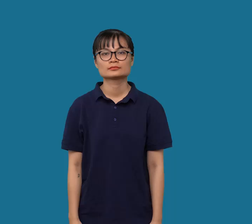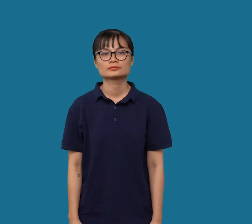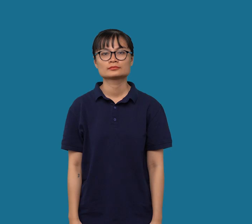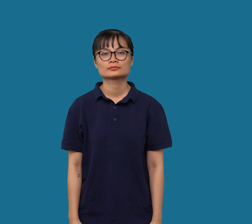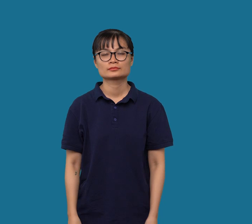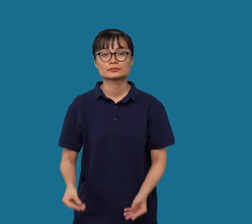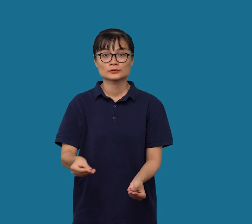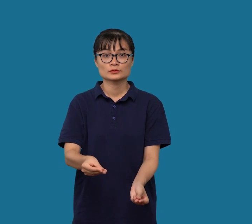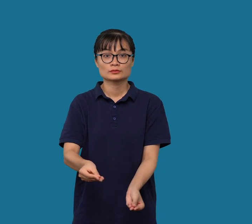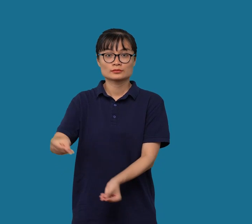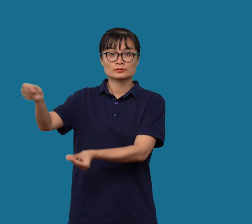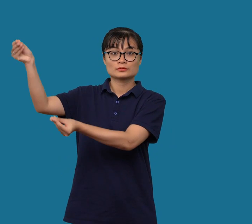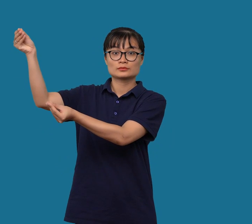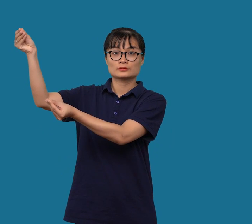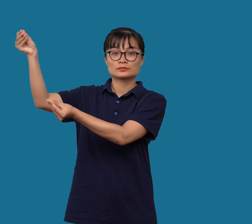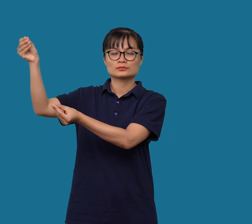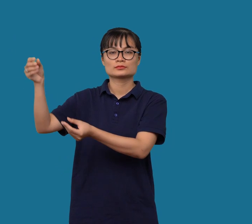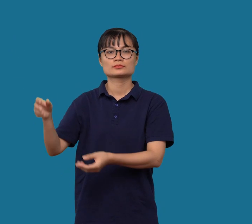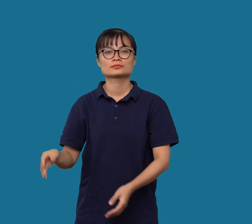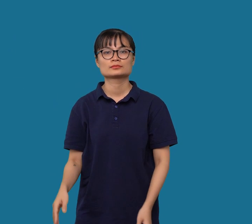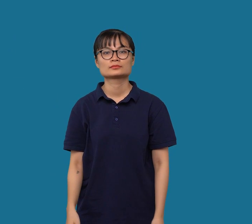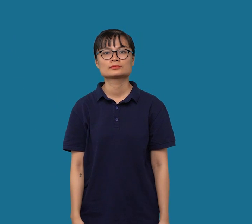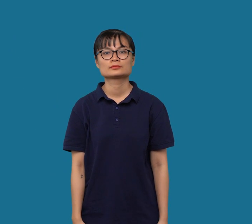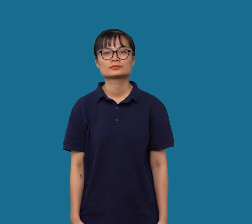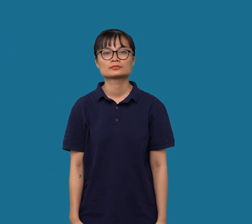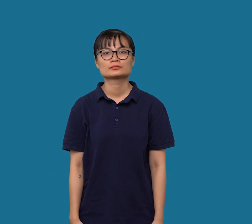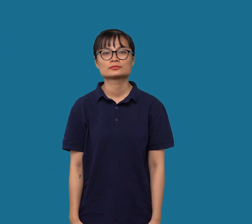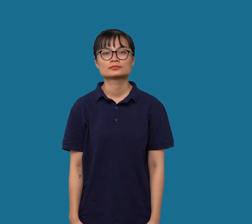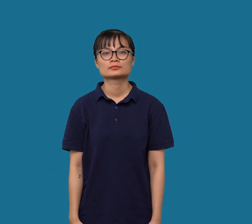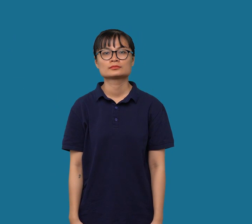xuất khẩu